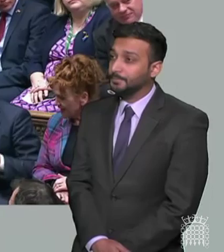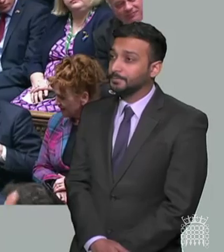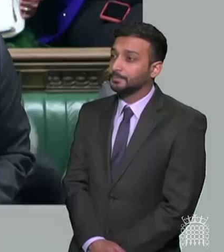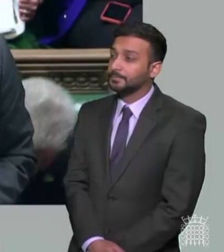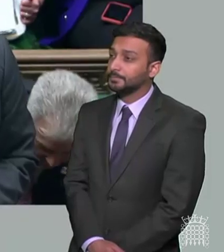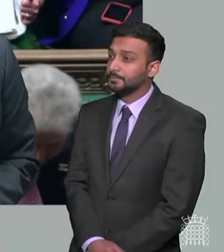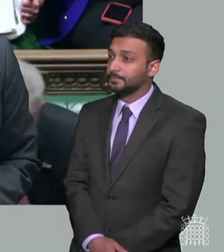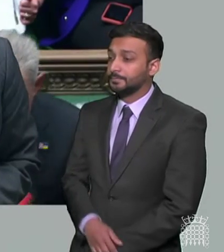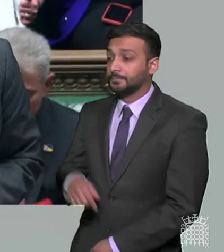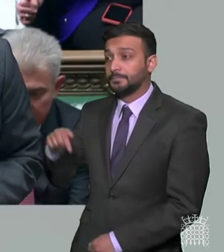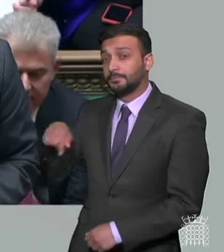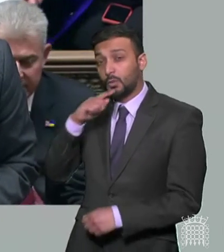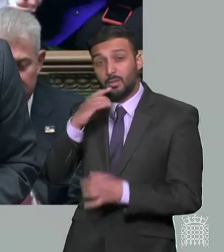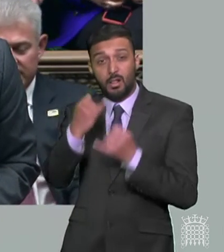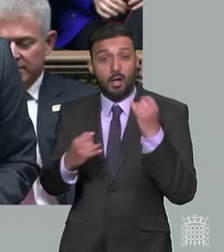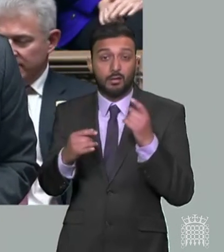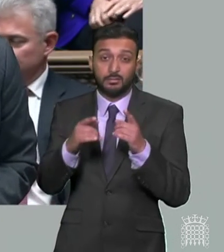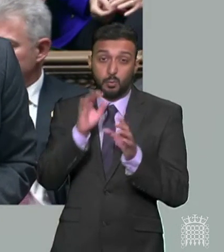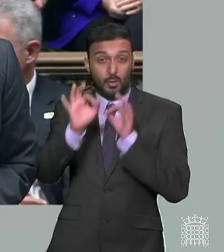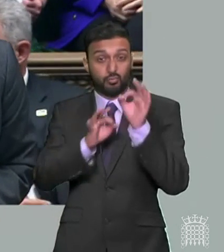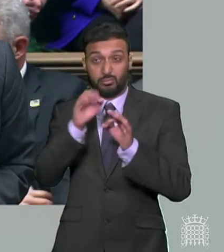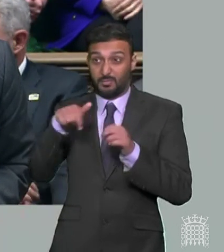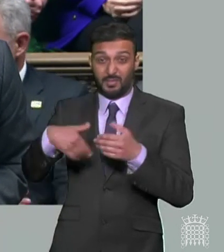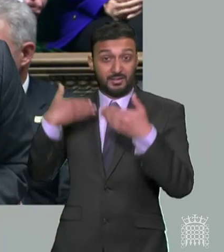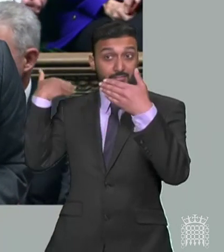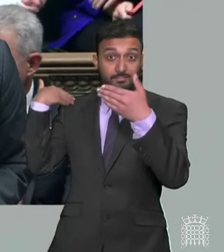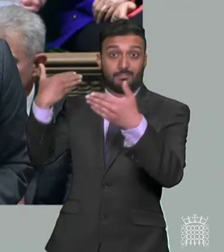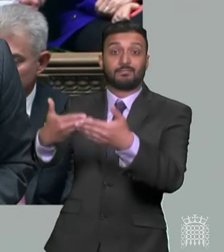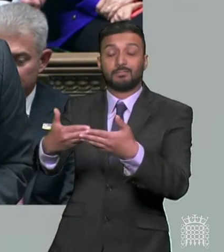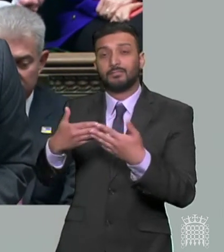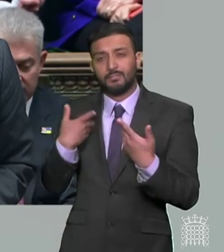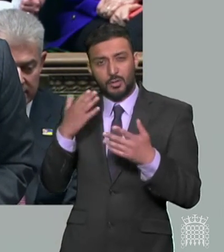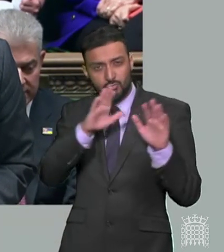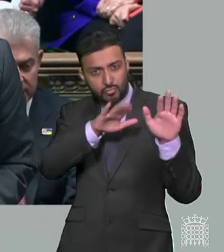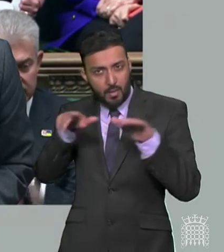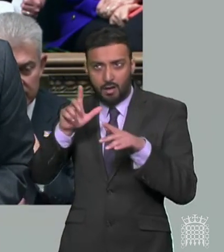As this will be the final PMQs of this Session, I wanted to remind the House of what we have achieved.